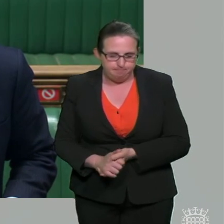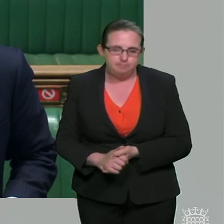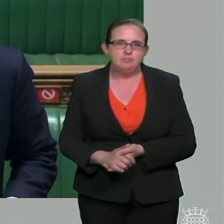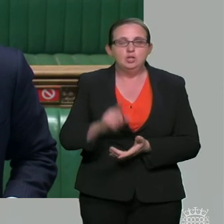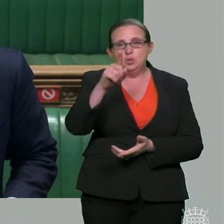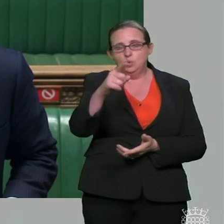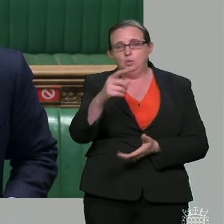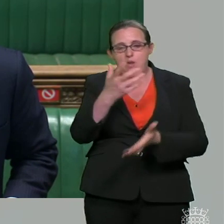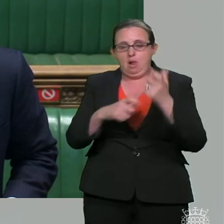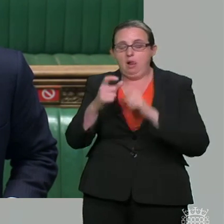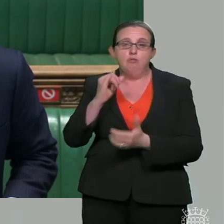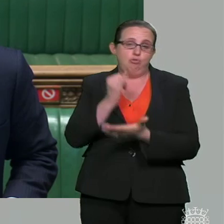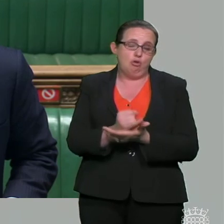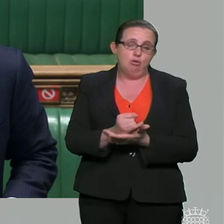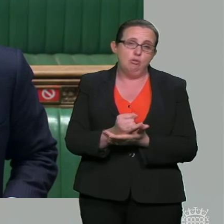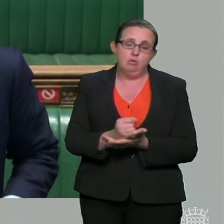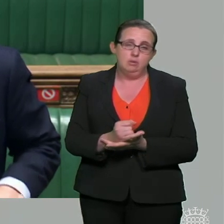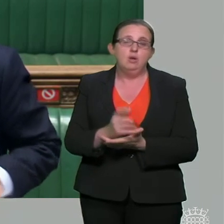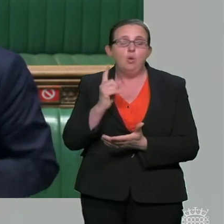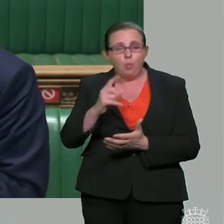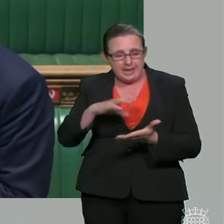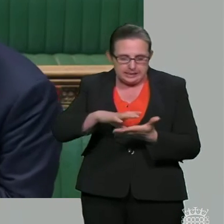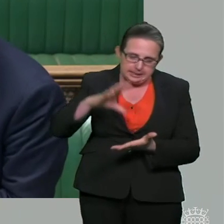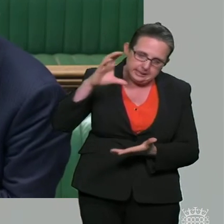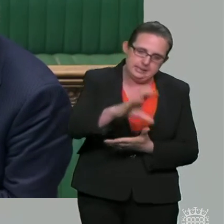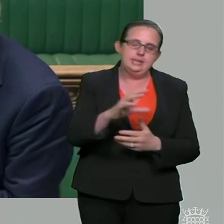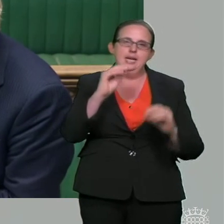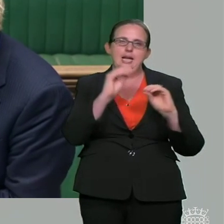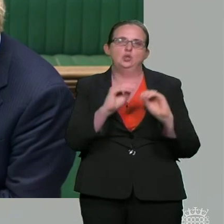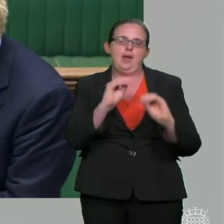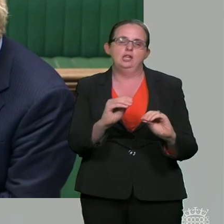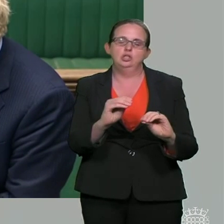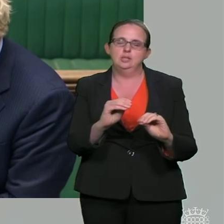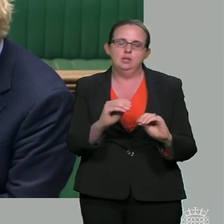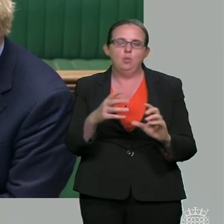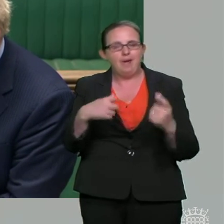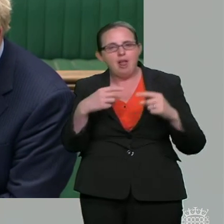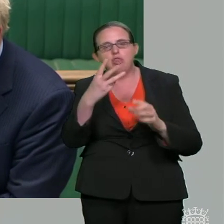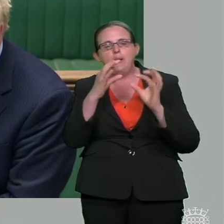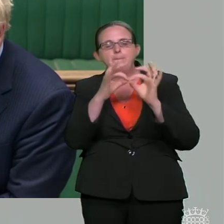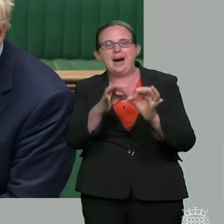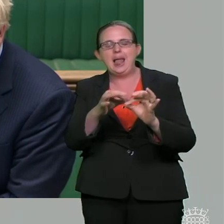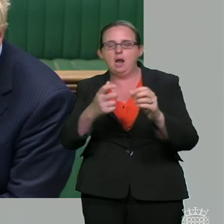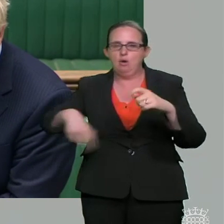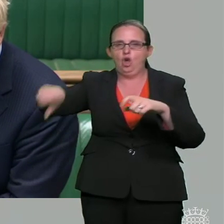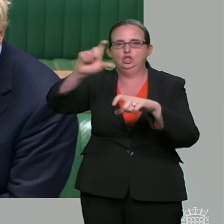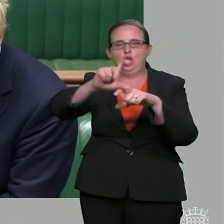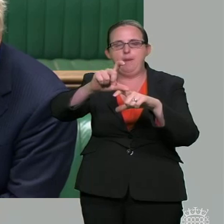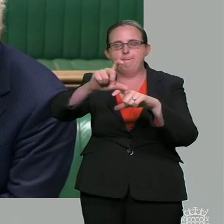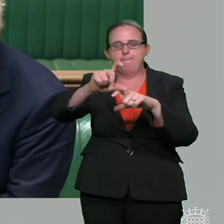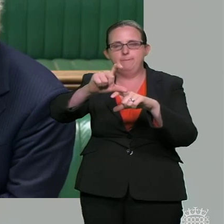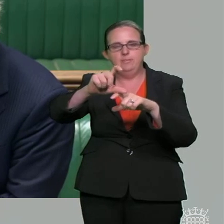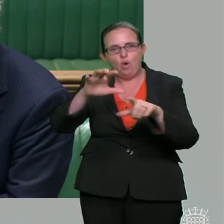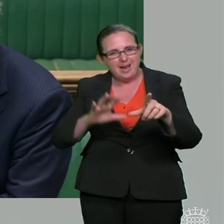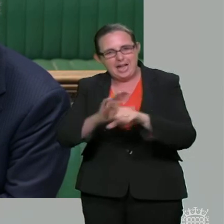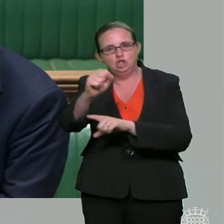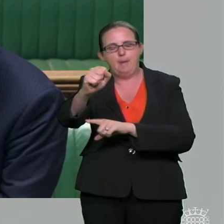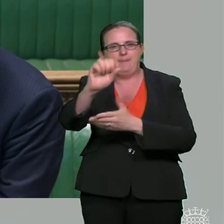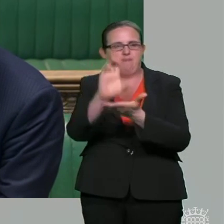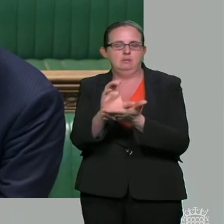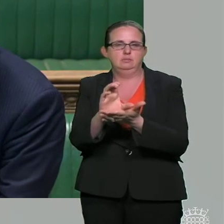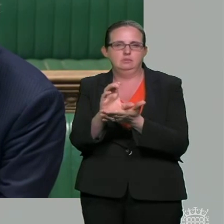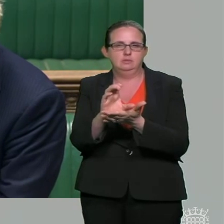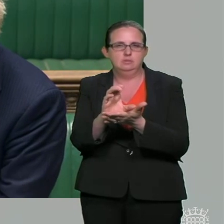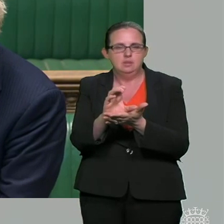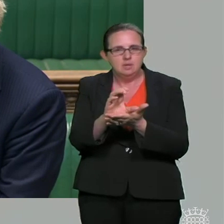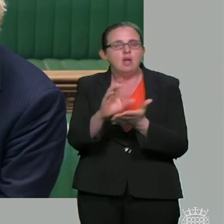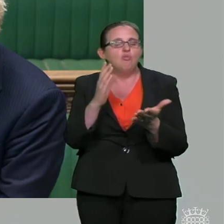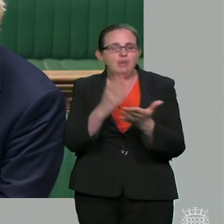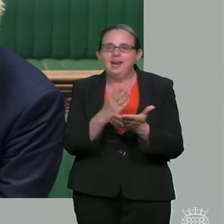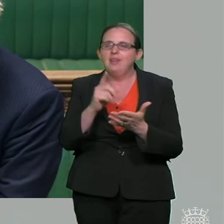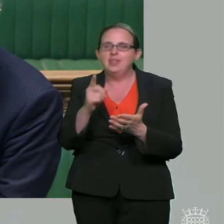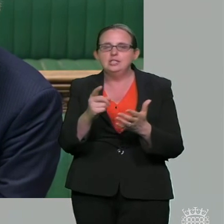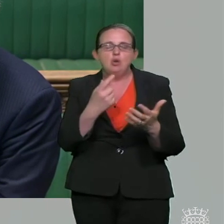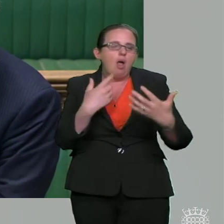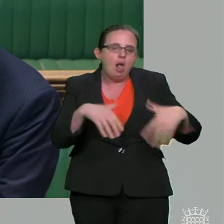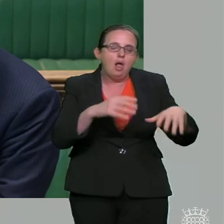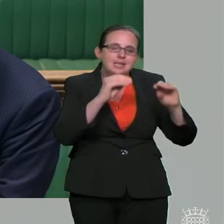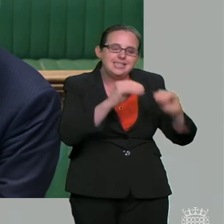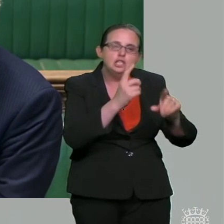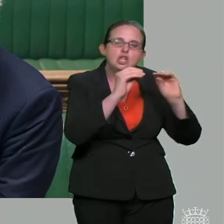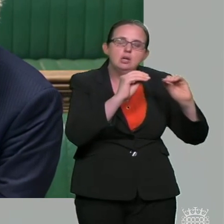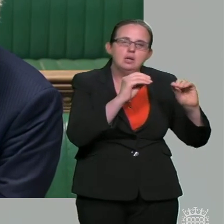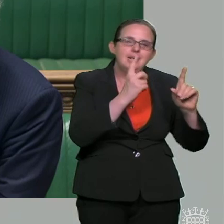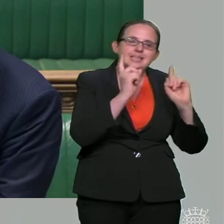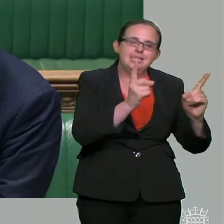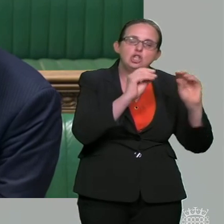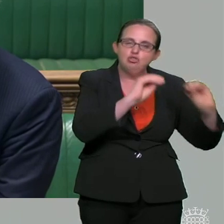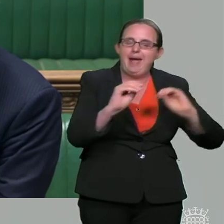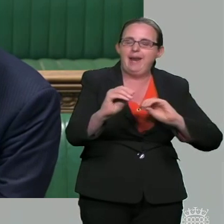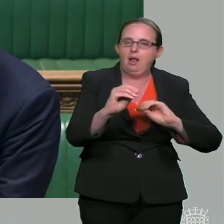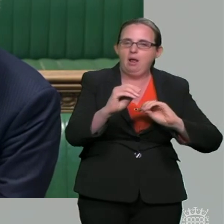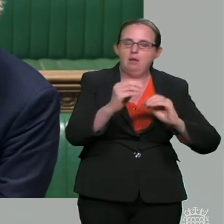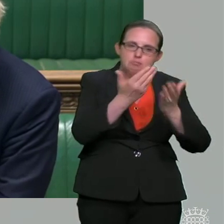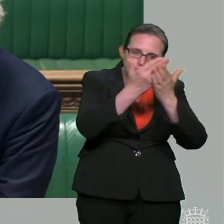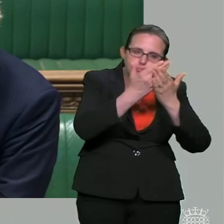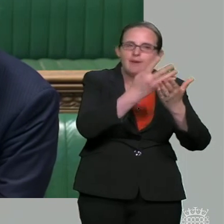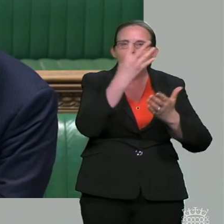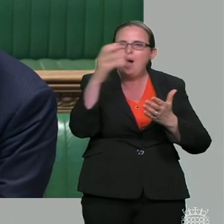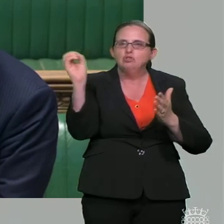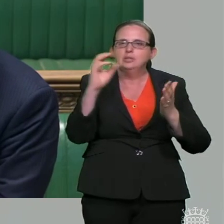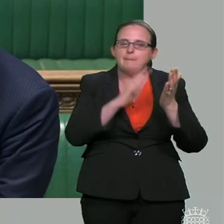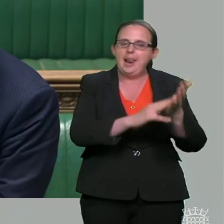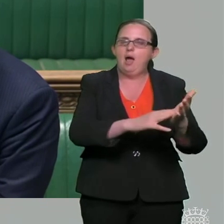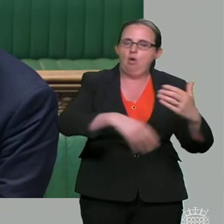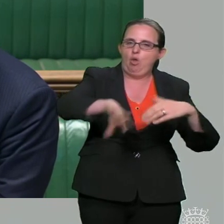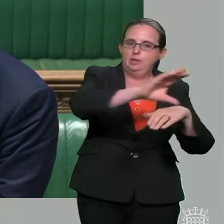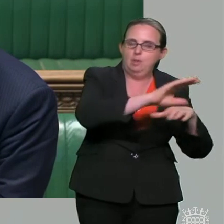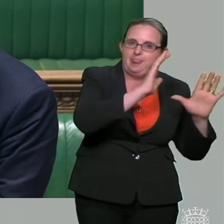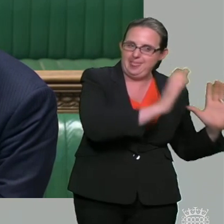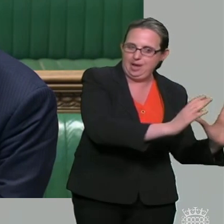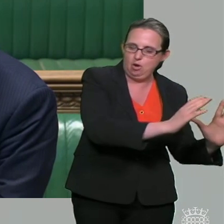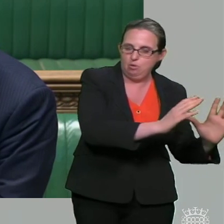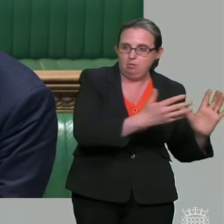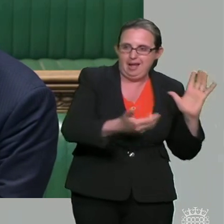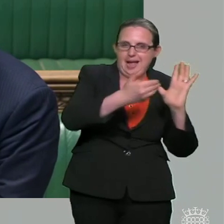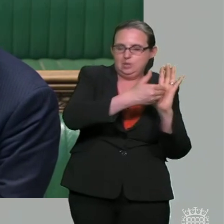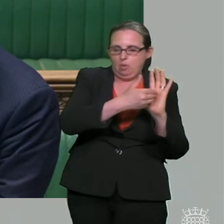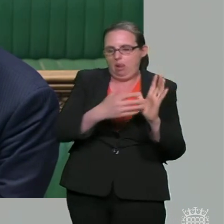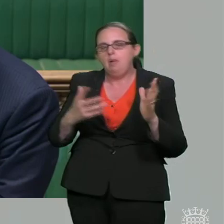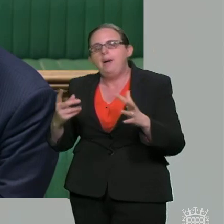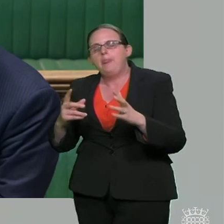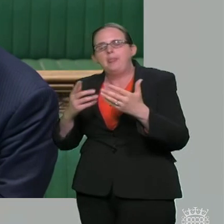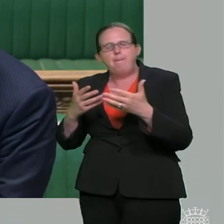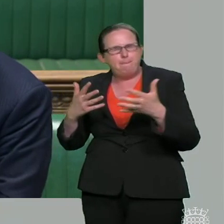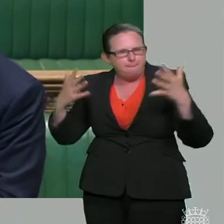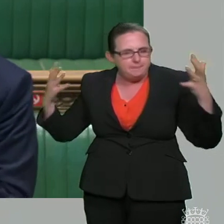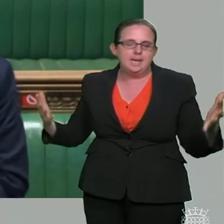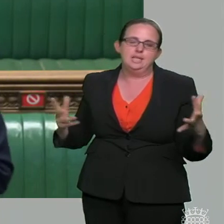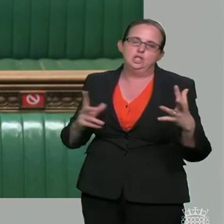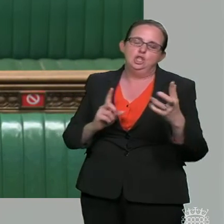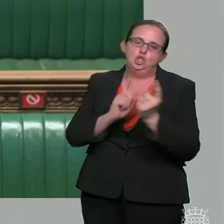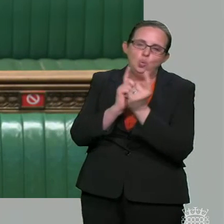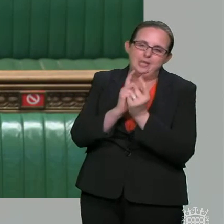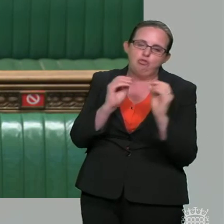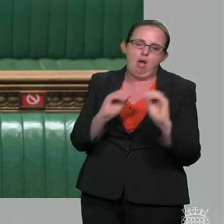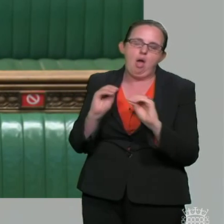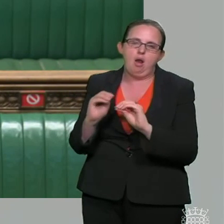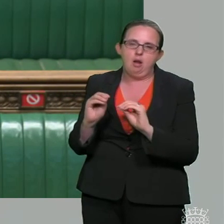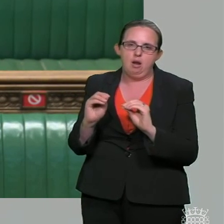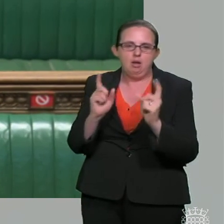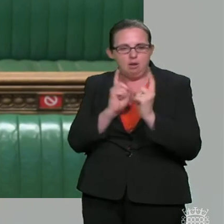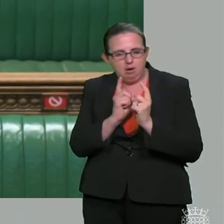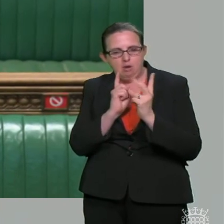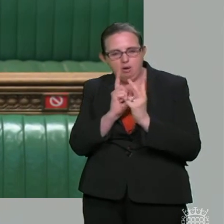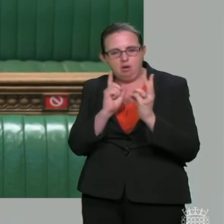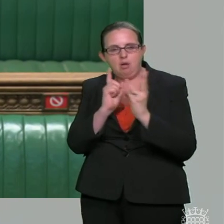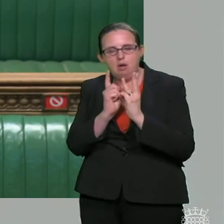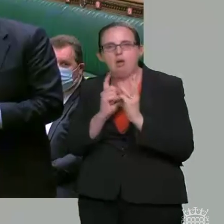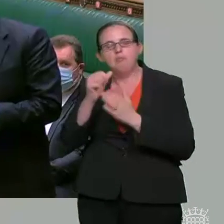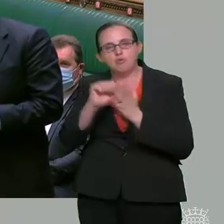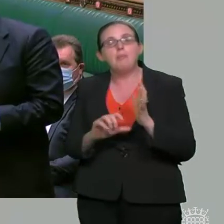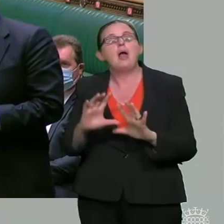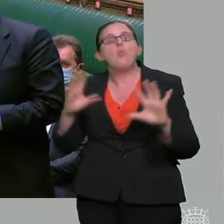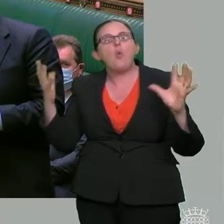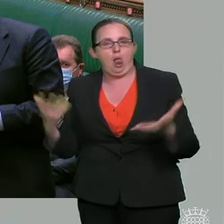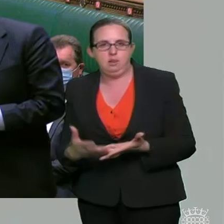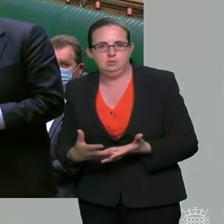The sums that we are already investing in education are huge and we have announced a £3 billion additional package of catch-up, investing not just in teacher training—another £400 million to help teachers improve their qualifications as they go up the ladder—but in the biggest tuition programme in the history of this country: the biggest anywhere in the world.